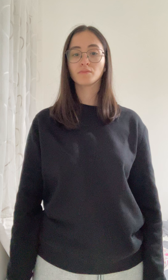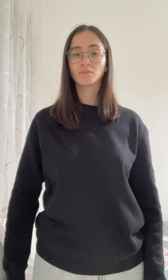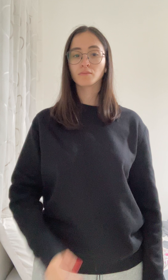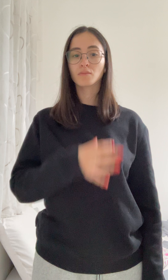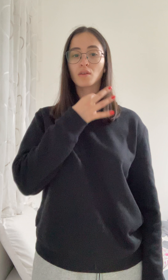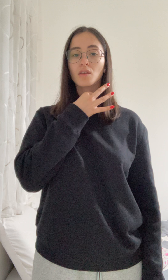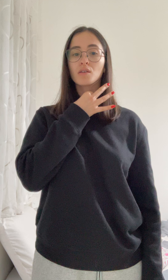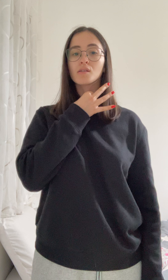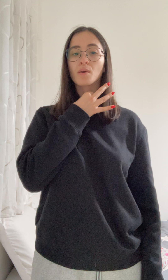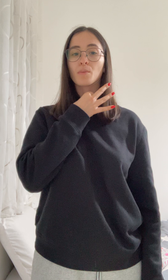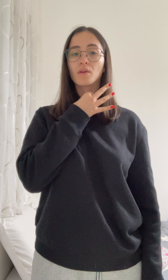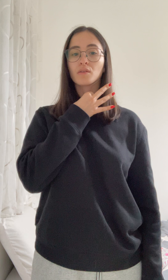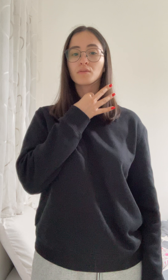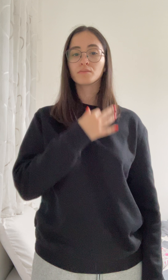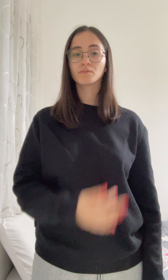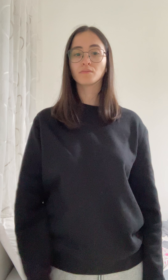צמא